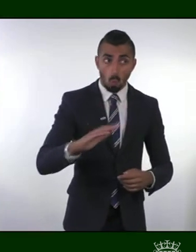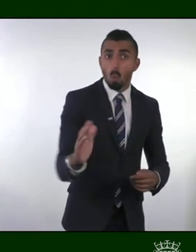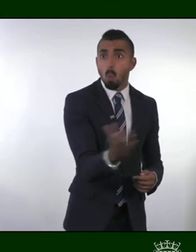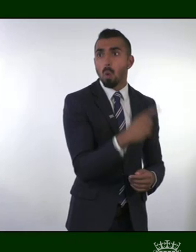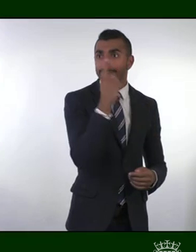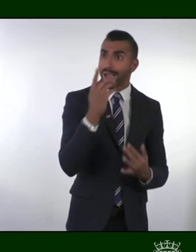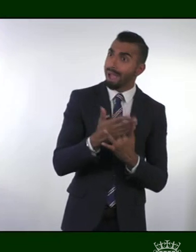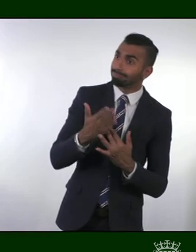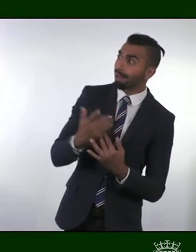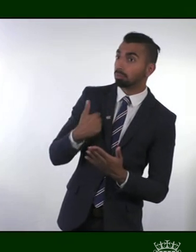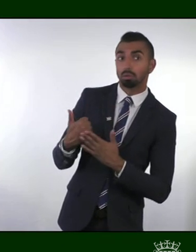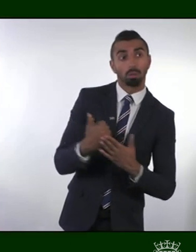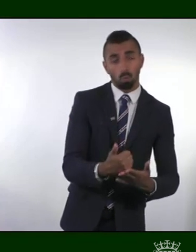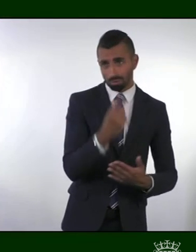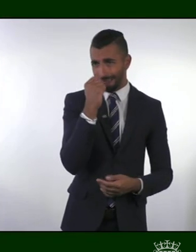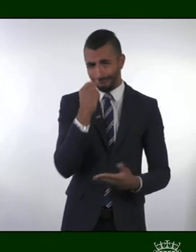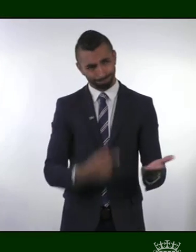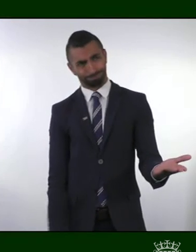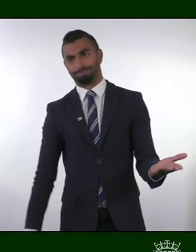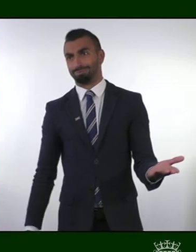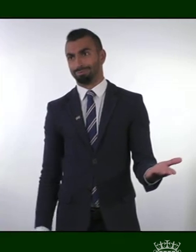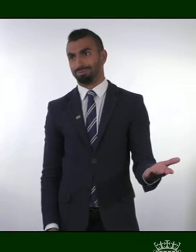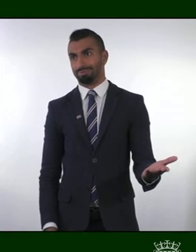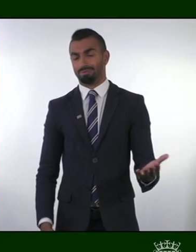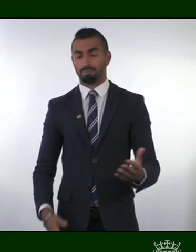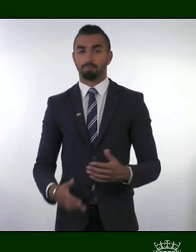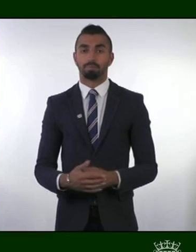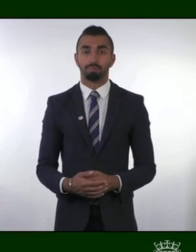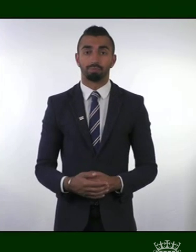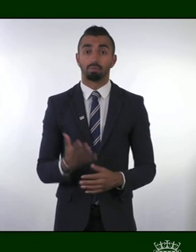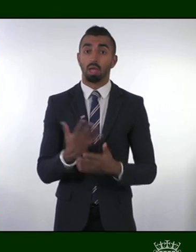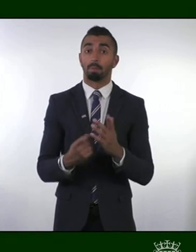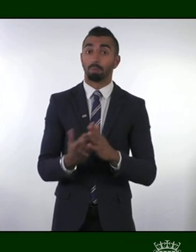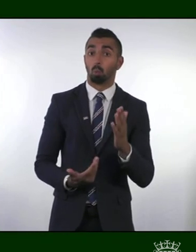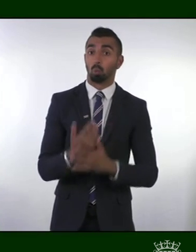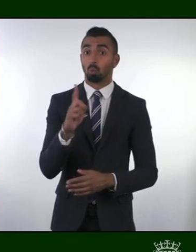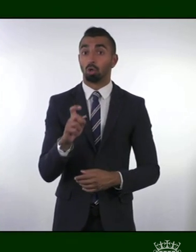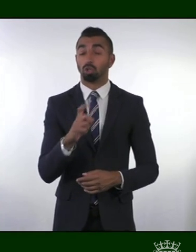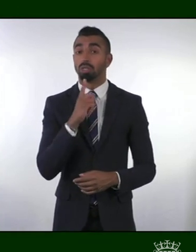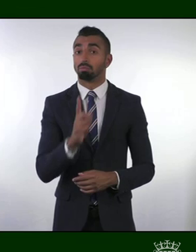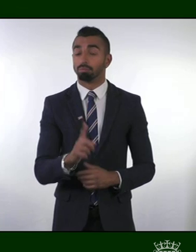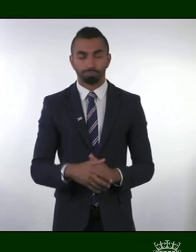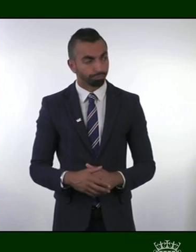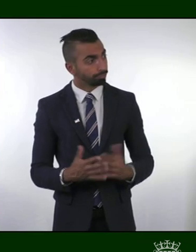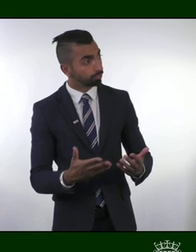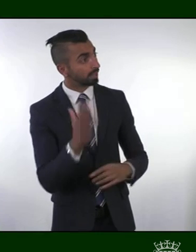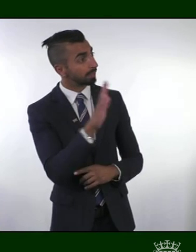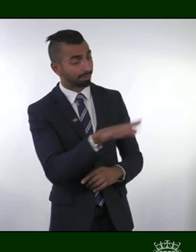I thank my right honourable Friend for his characteristically timely and bold interventions, which will be welcomed by a lot of nervous households across the country.